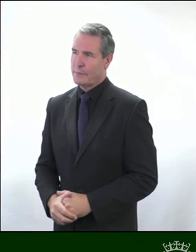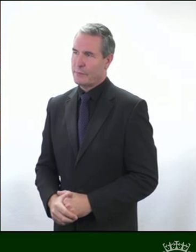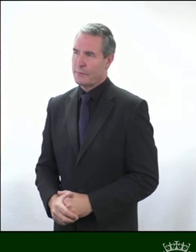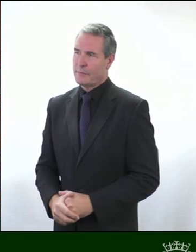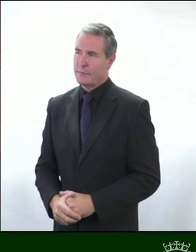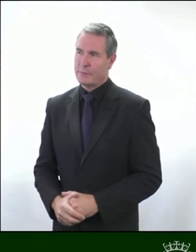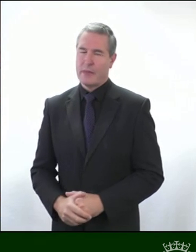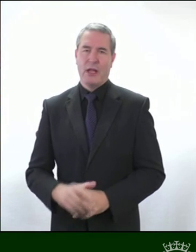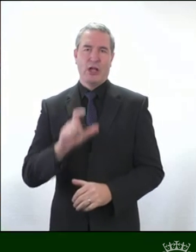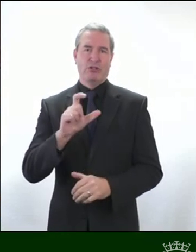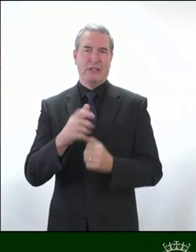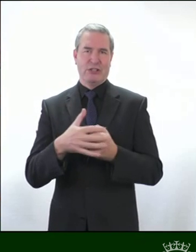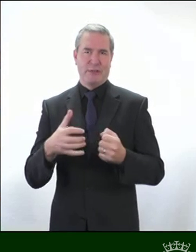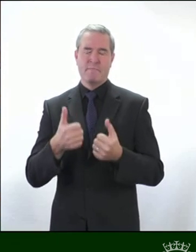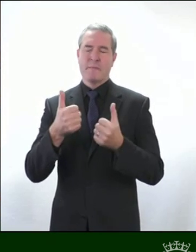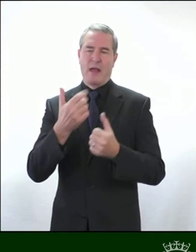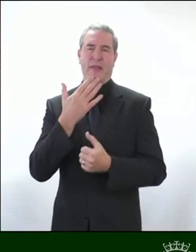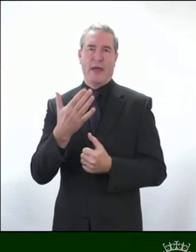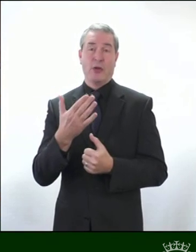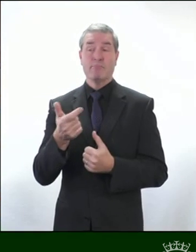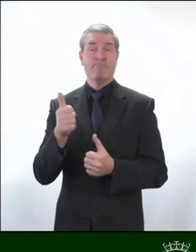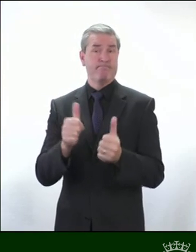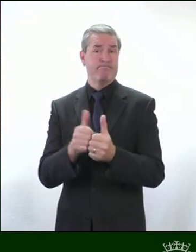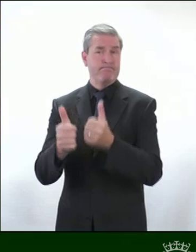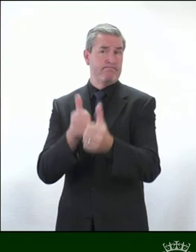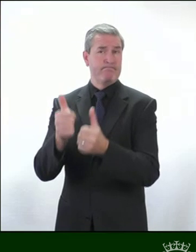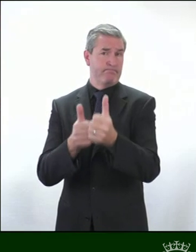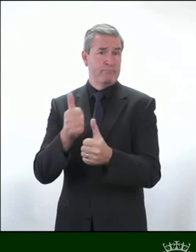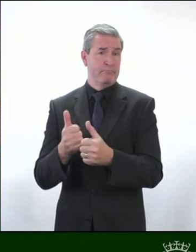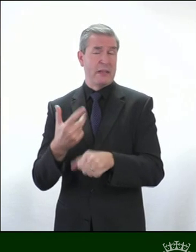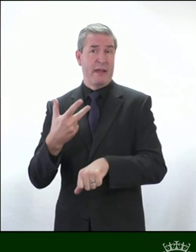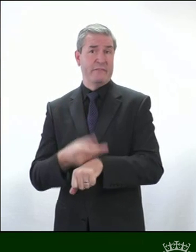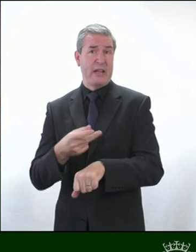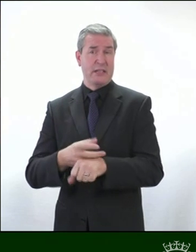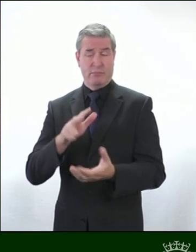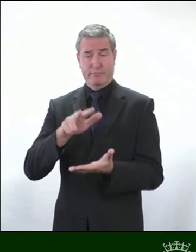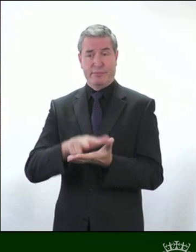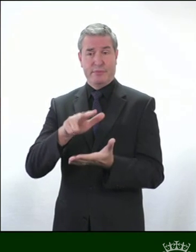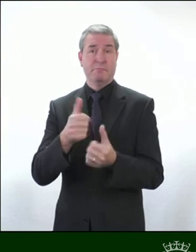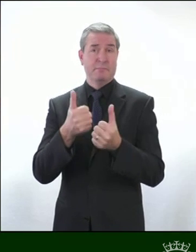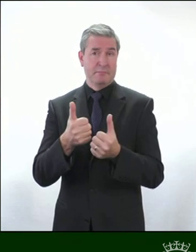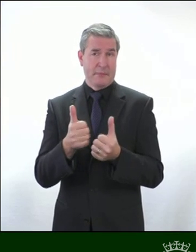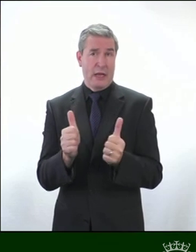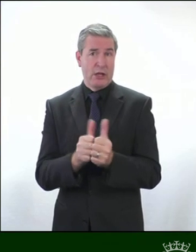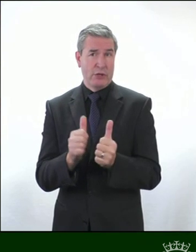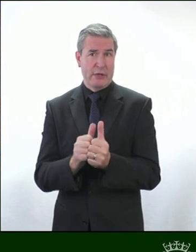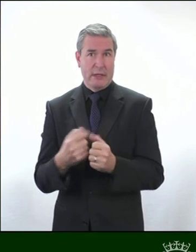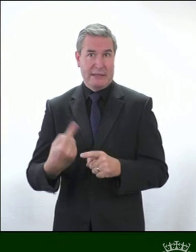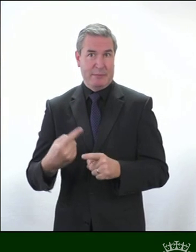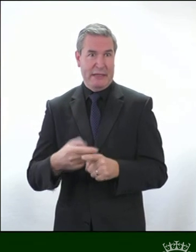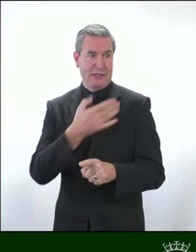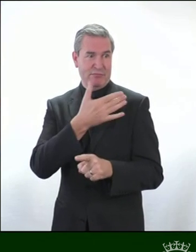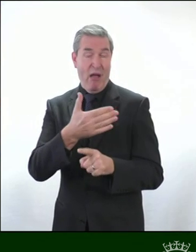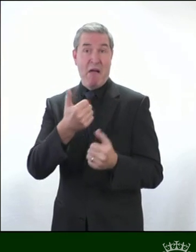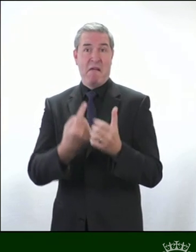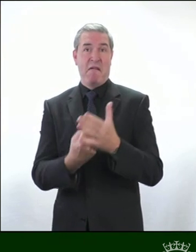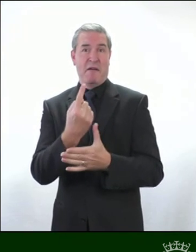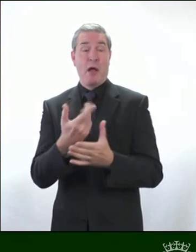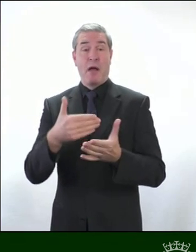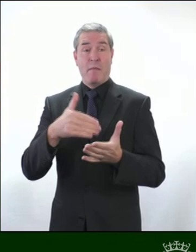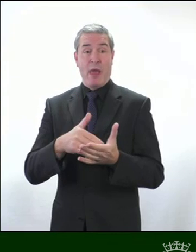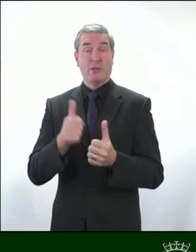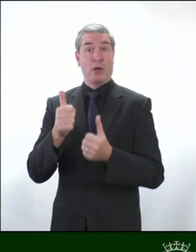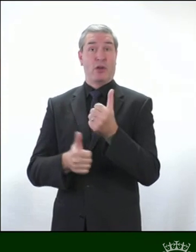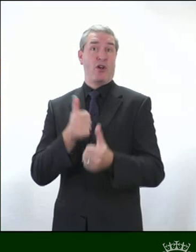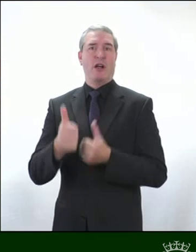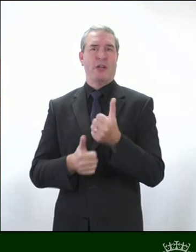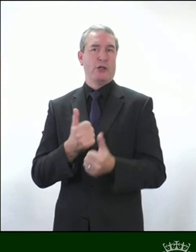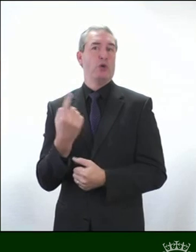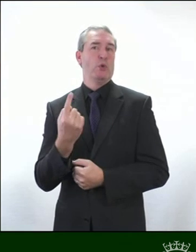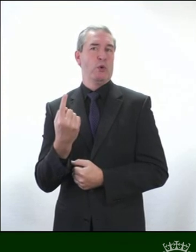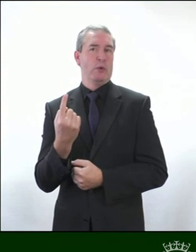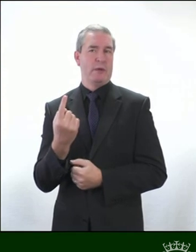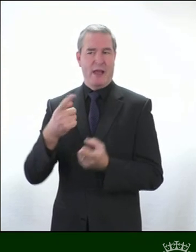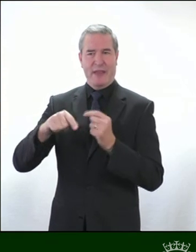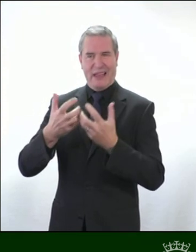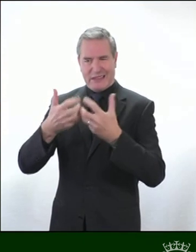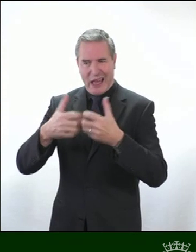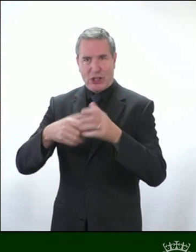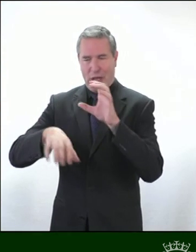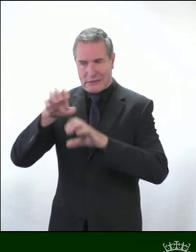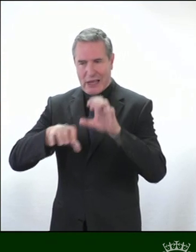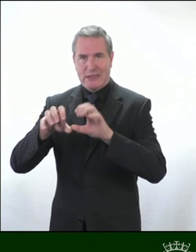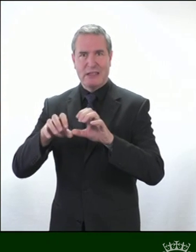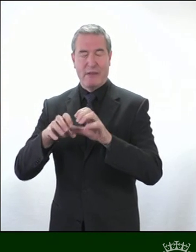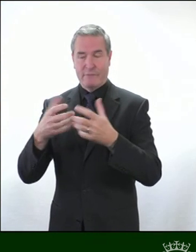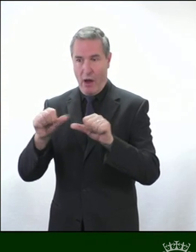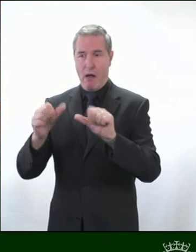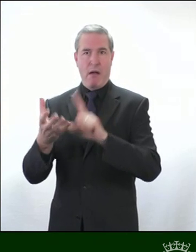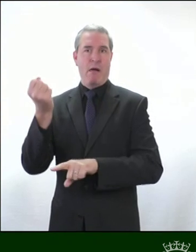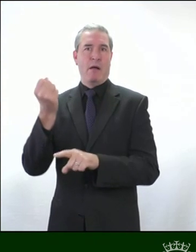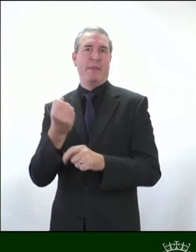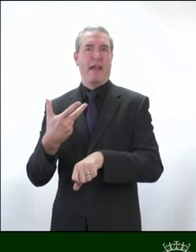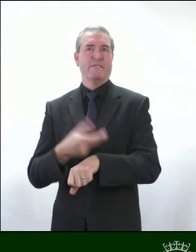I would like to share in the congratulations of the Prime Minister on the creation of this new vaccine and the speed with which it has been got out, and to give those congratulations especially to the engineers, technicians and scientists who have delivered it.